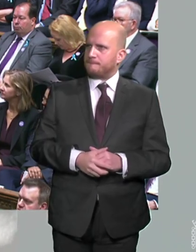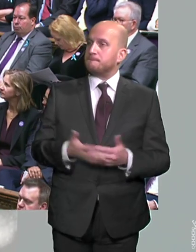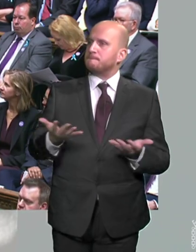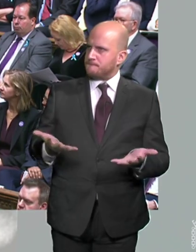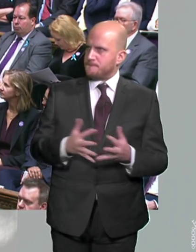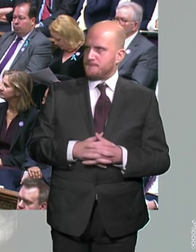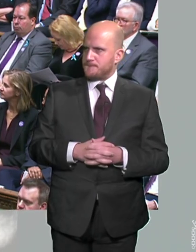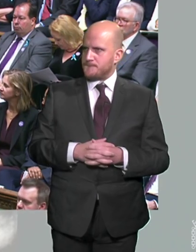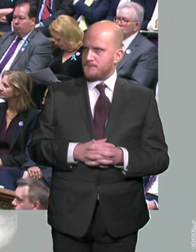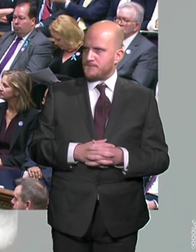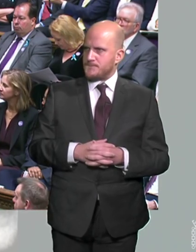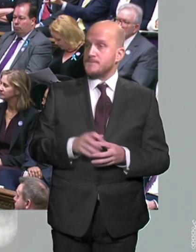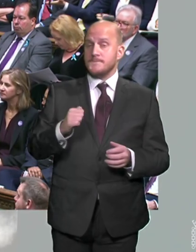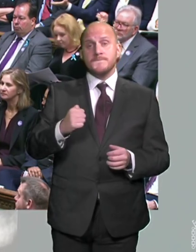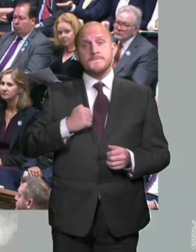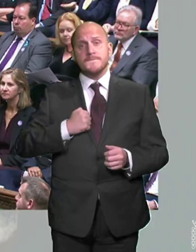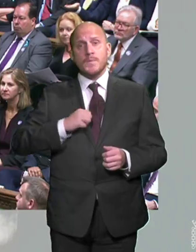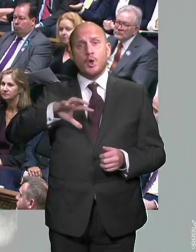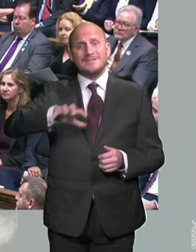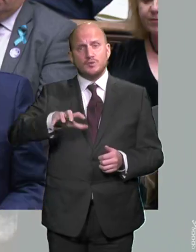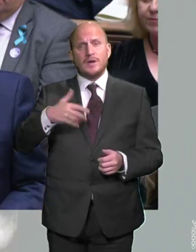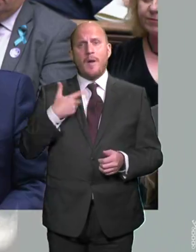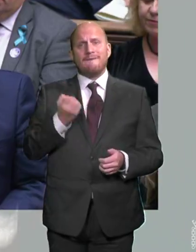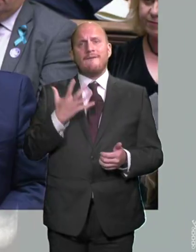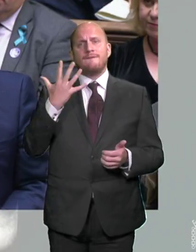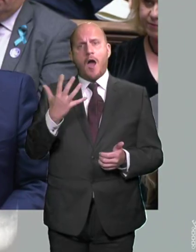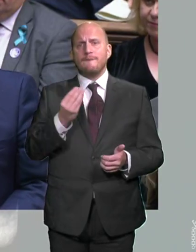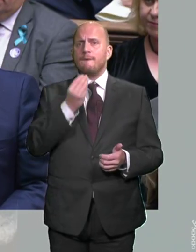In my Caerphilly constituency, we have five food banks.